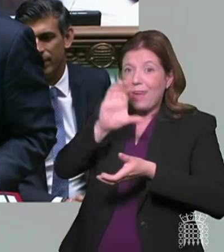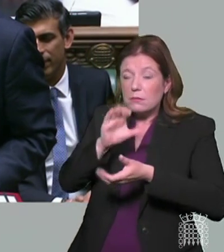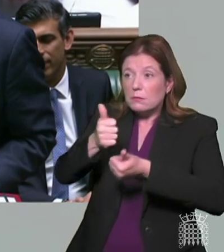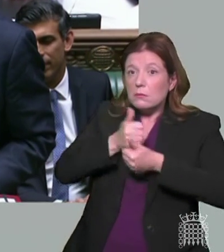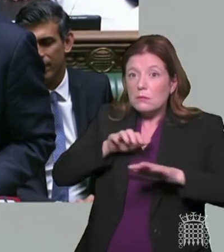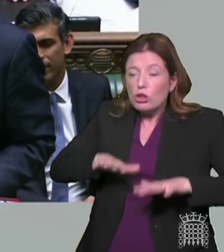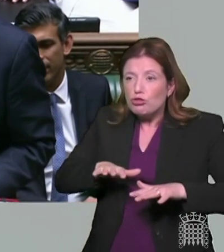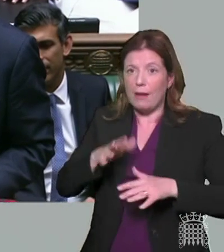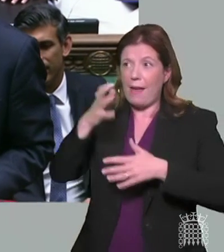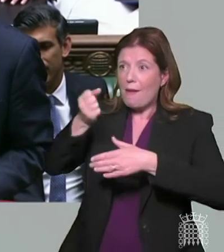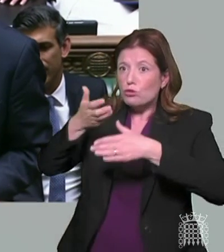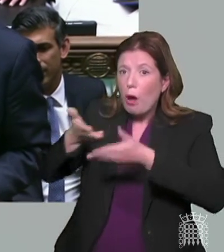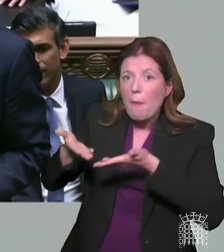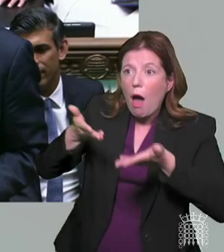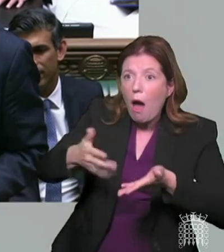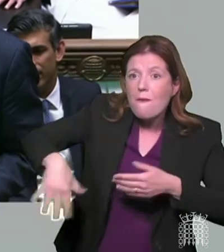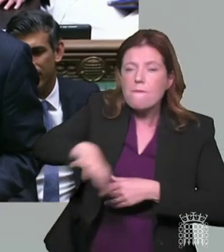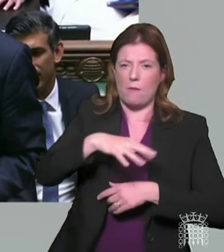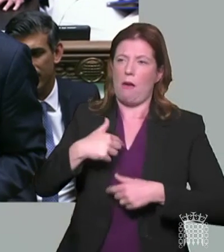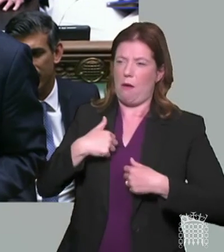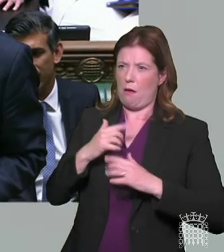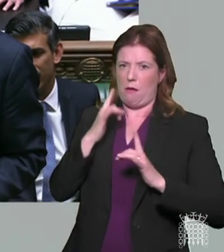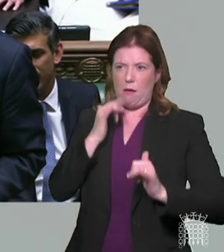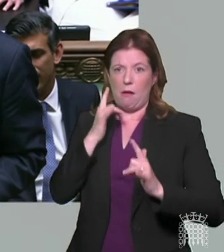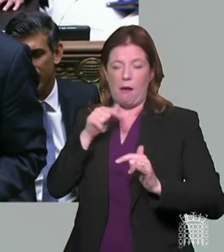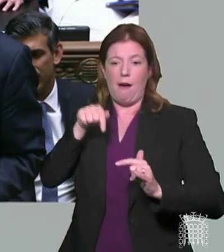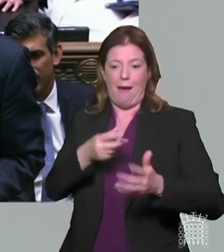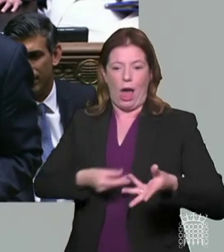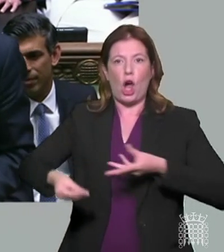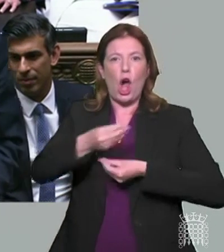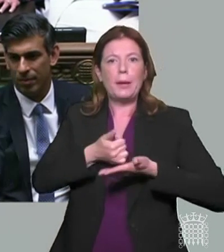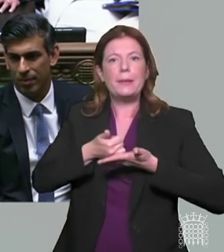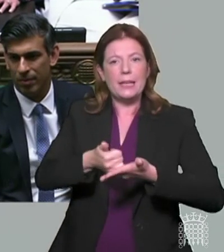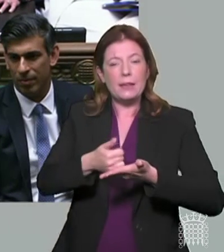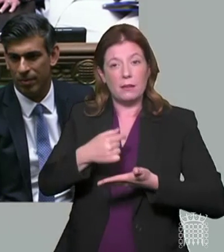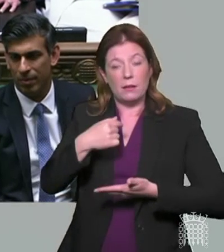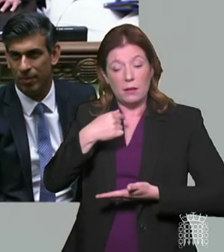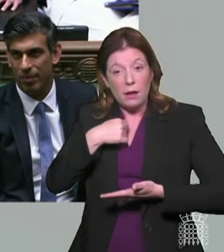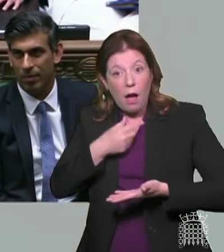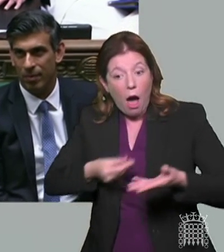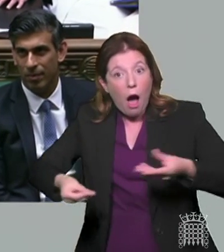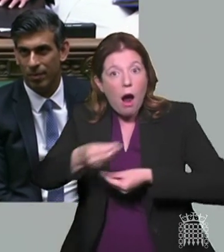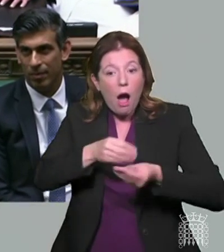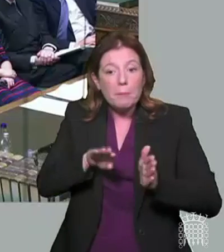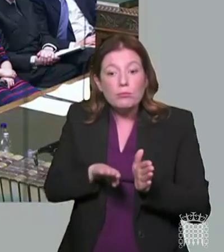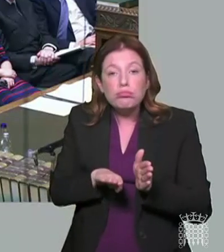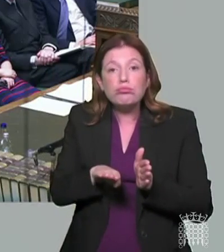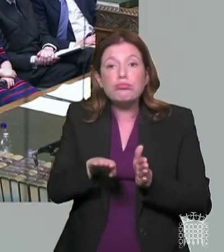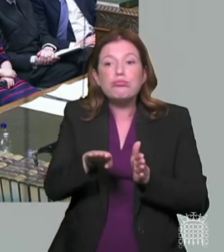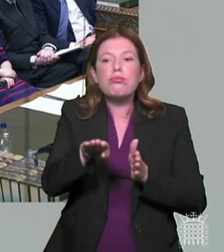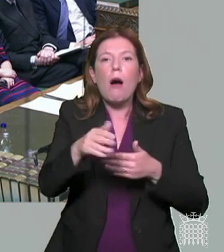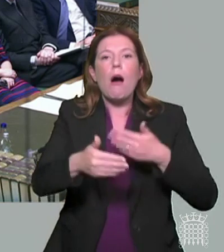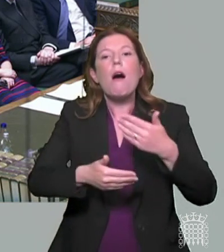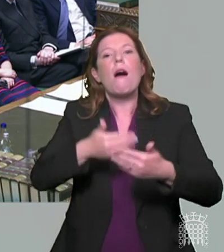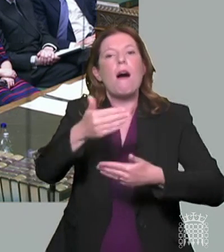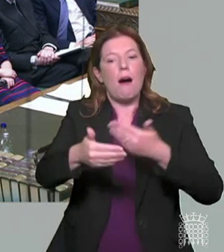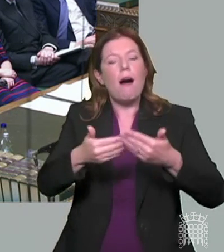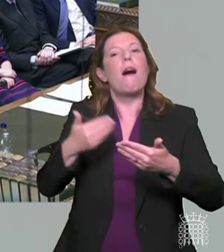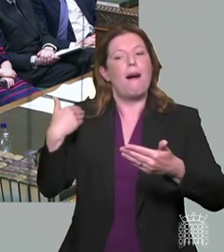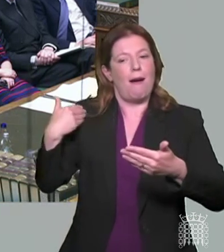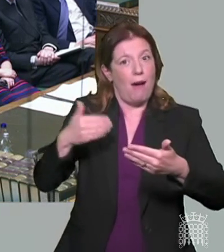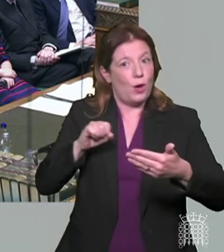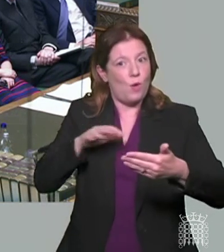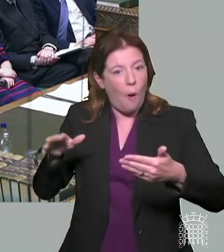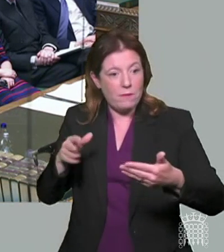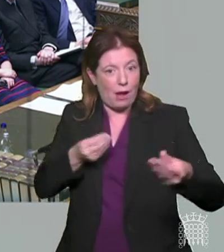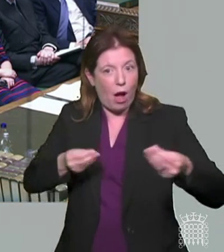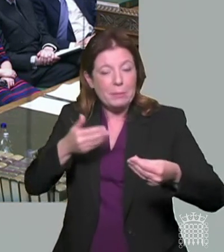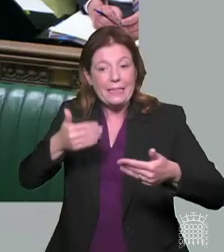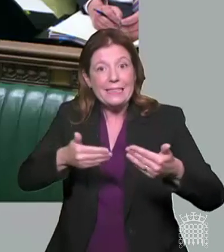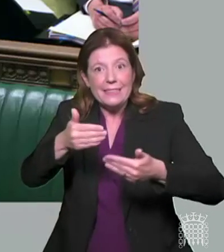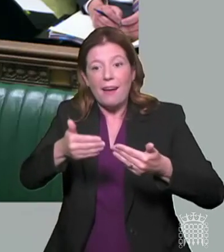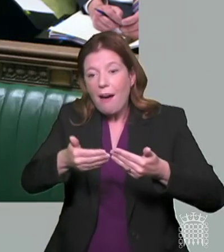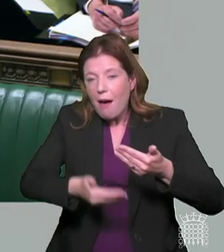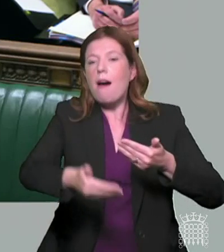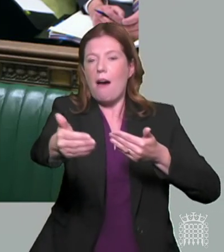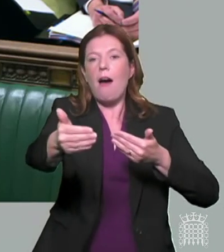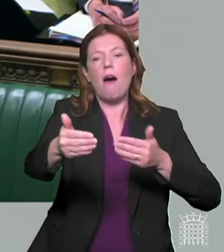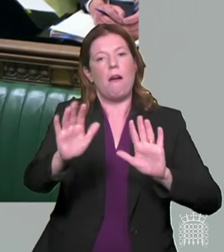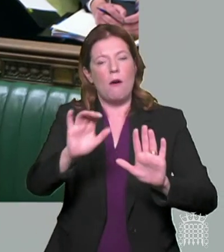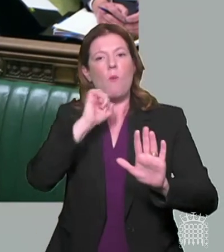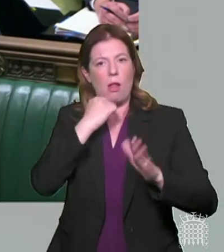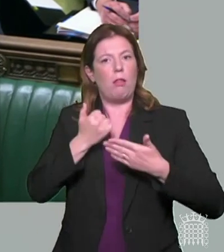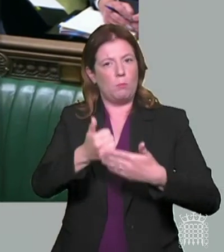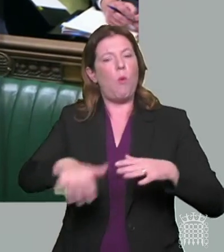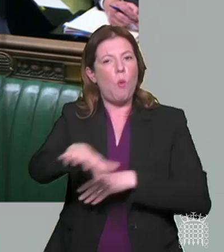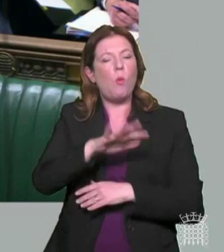That is the test of a strong economy, and it is by having a strong economy that we will be able to look after people, as we did during covid and as we will in the aftershocks of covid.